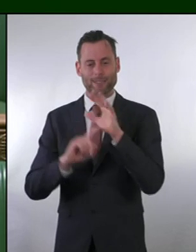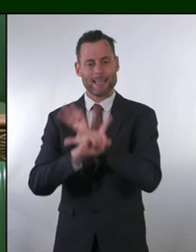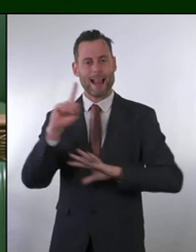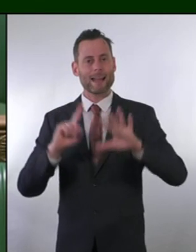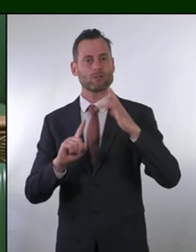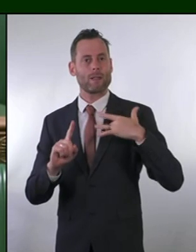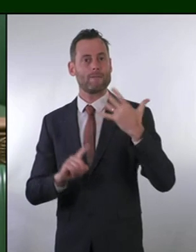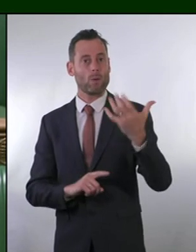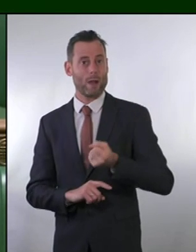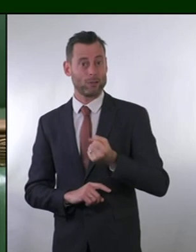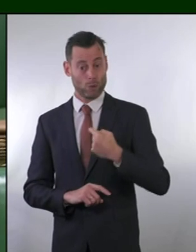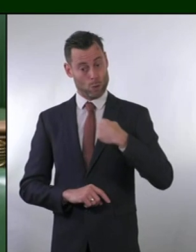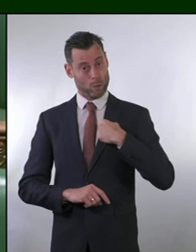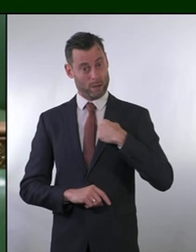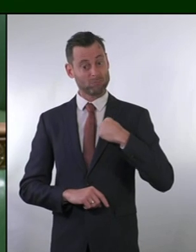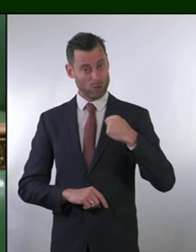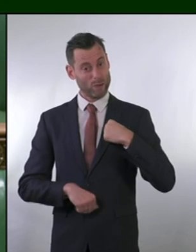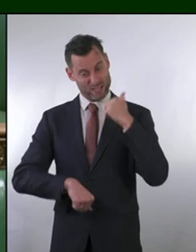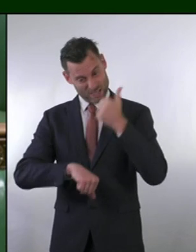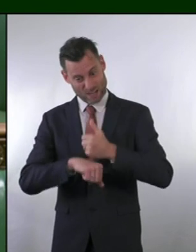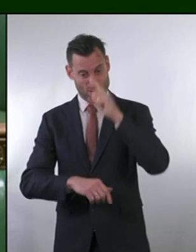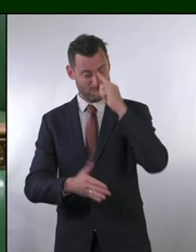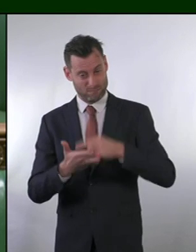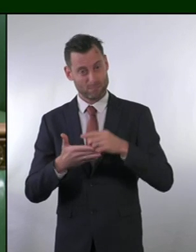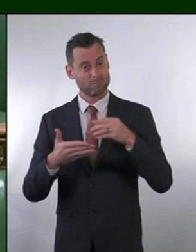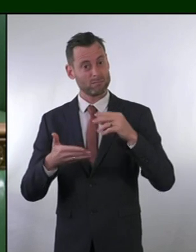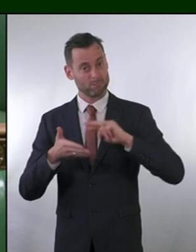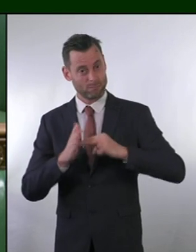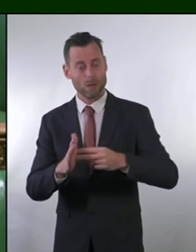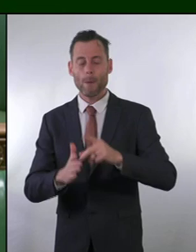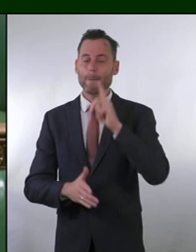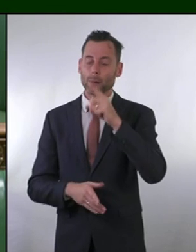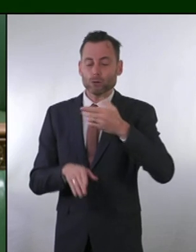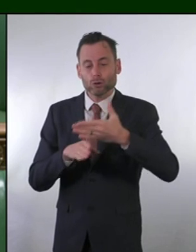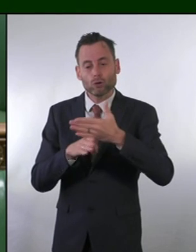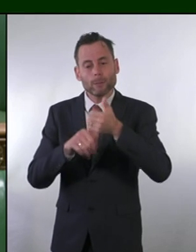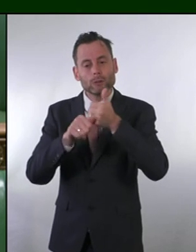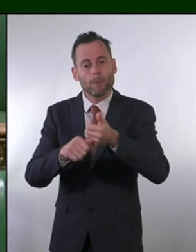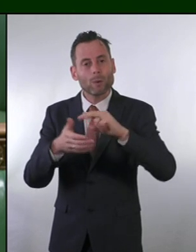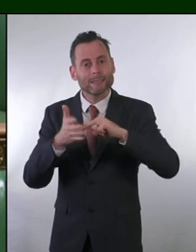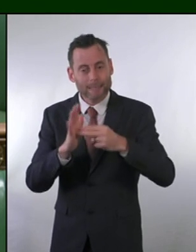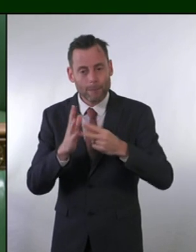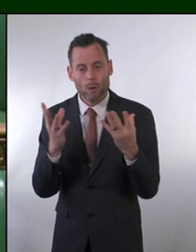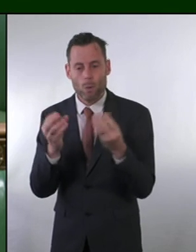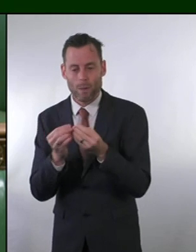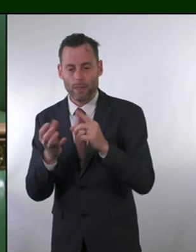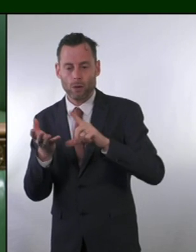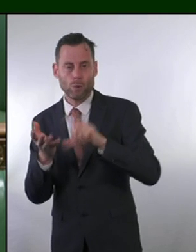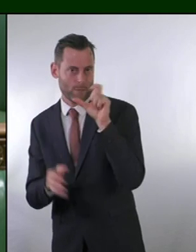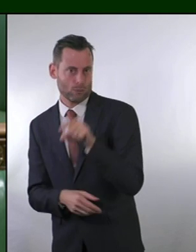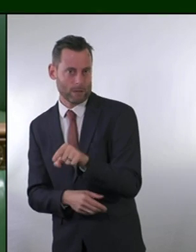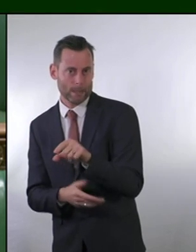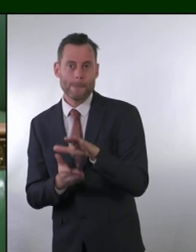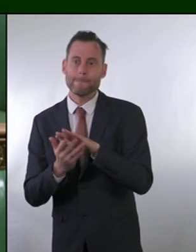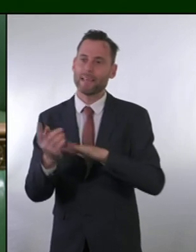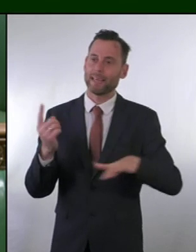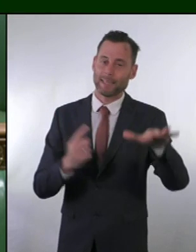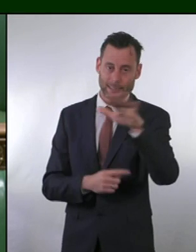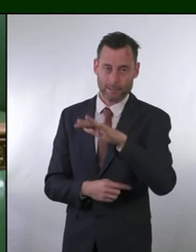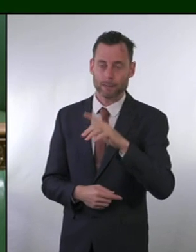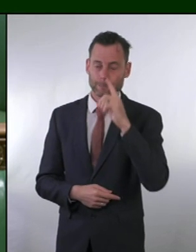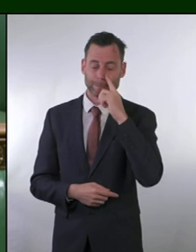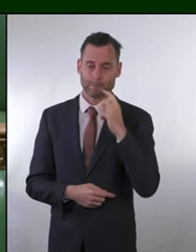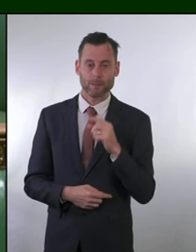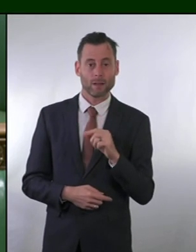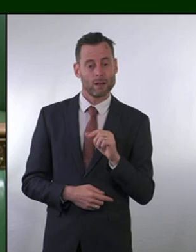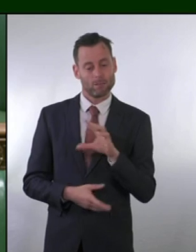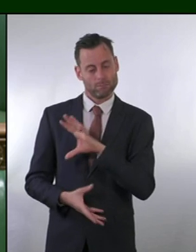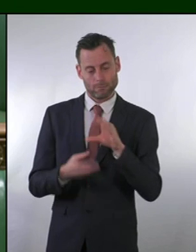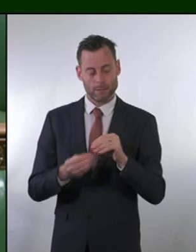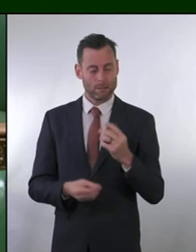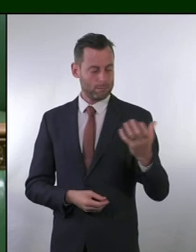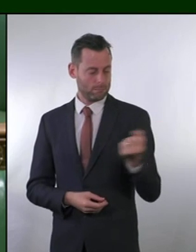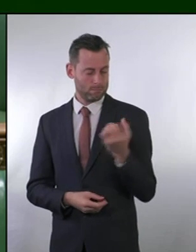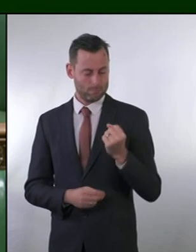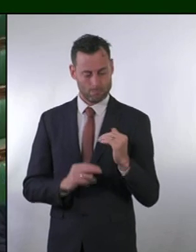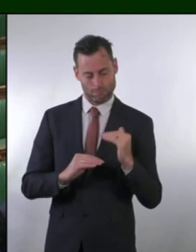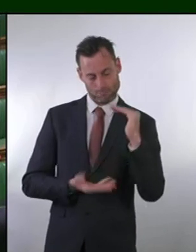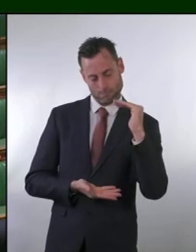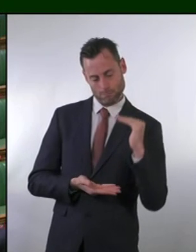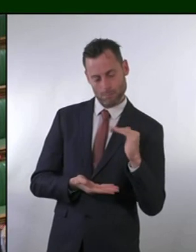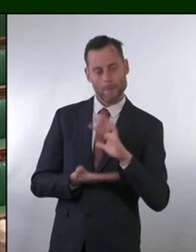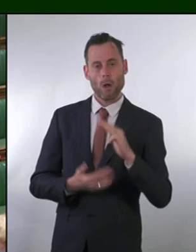What I can tell the hon. Gentleman is that whatever happens, a combination of the job support scheme and universal credit will mean that nobody gets less than 93% of their current income.